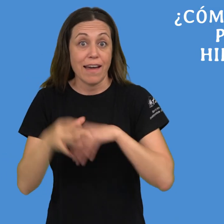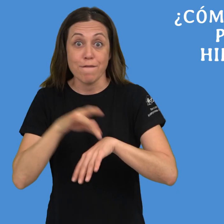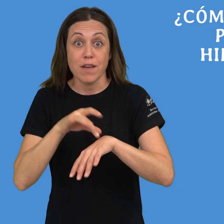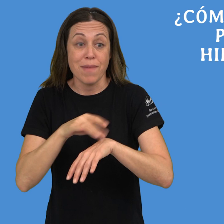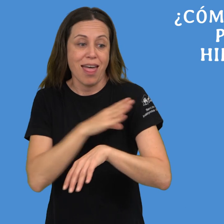enfermo